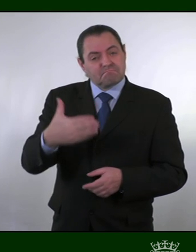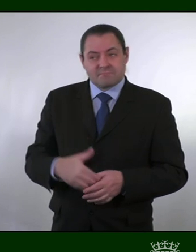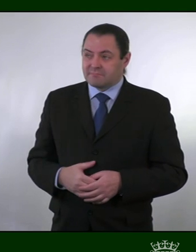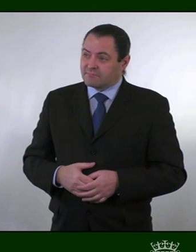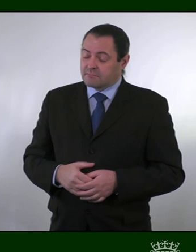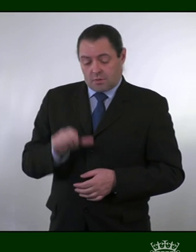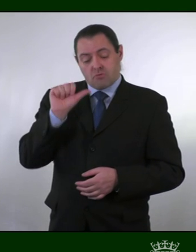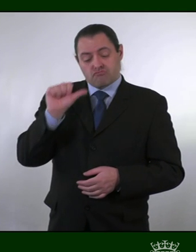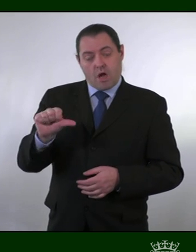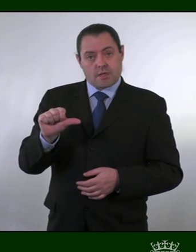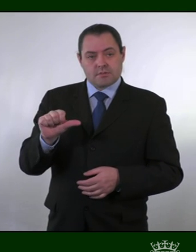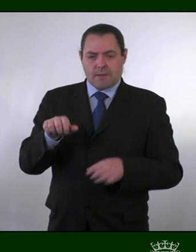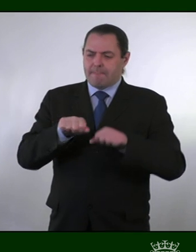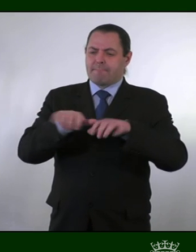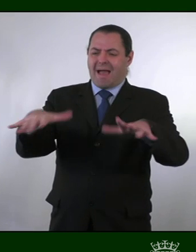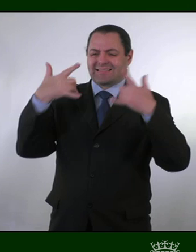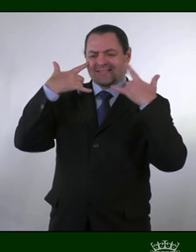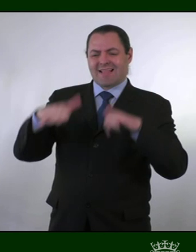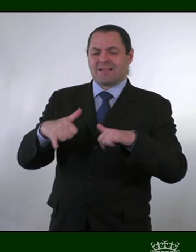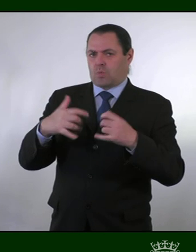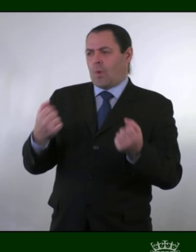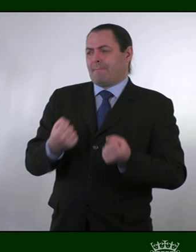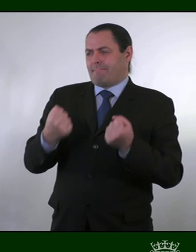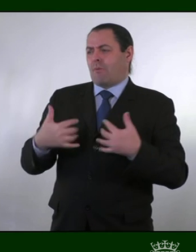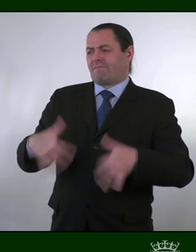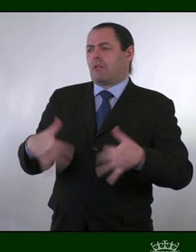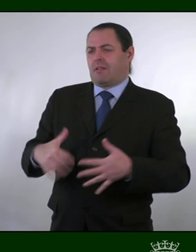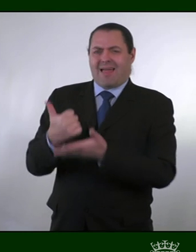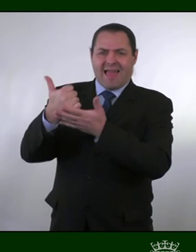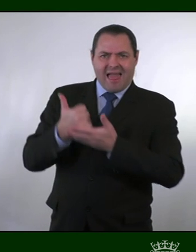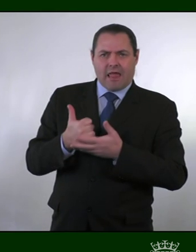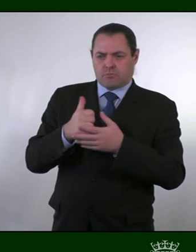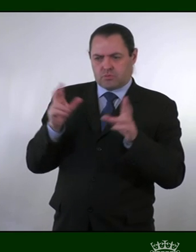He is right that mass testing of that kind is a very powerful weapon in the fight against covid.